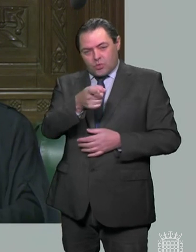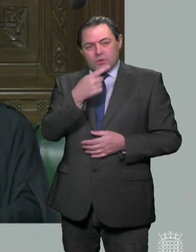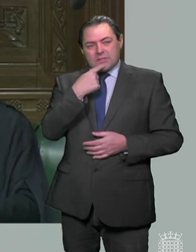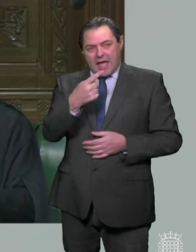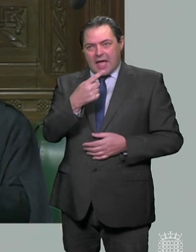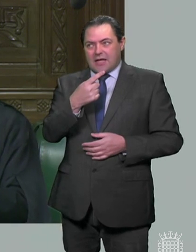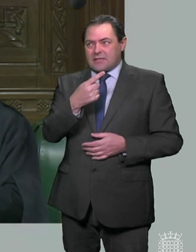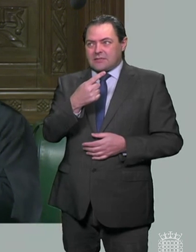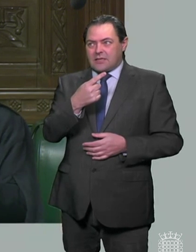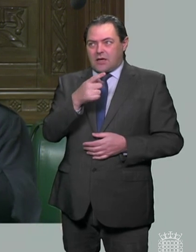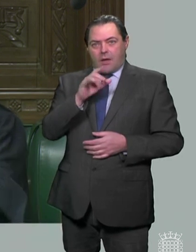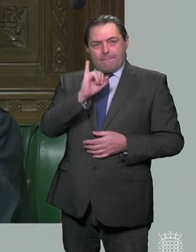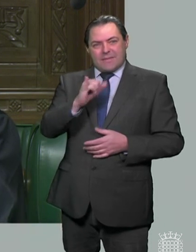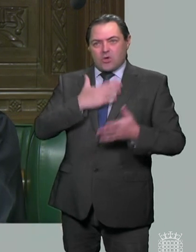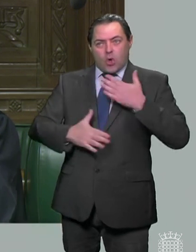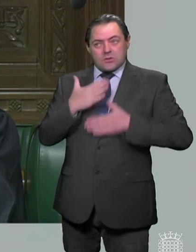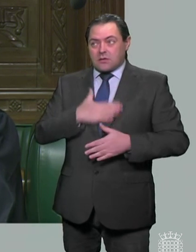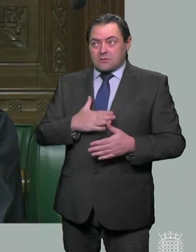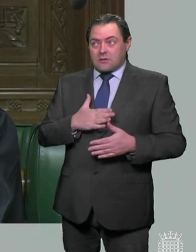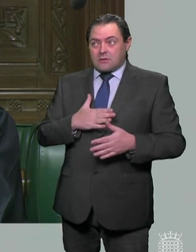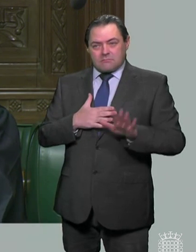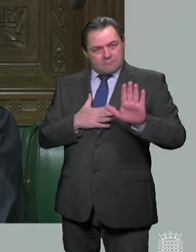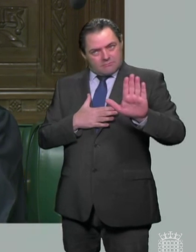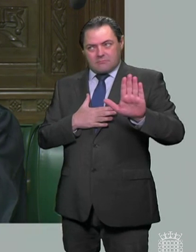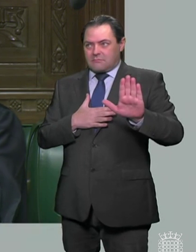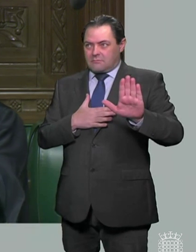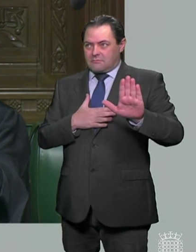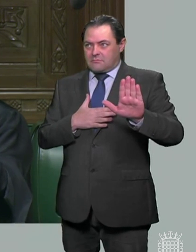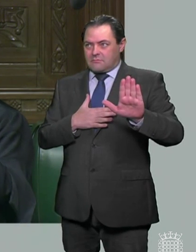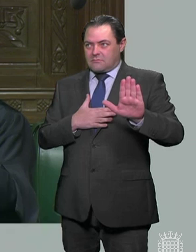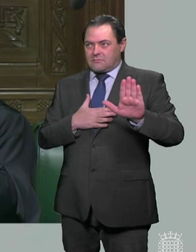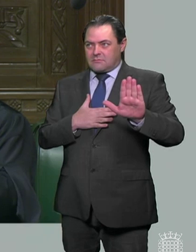We cannot accuse somebody of misconduct. Order.